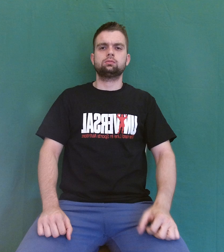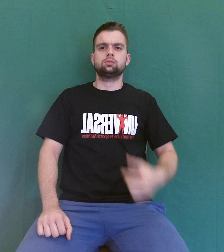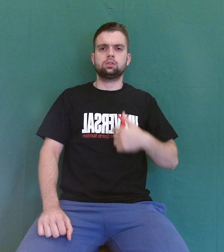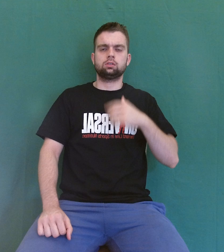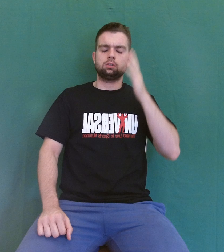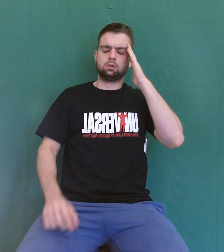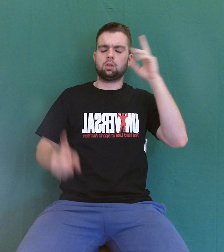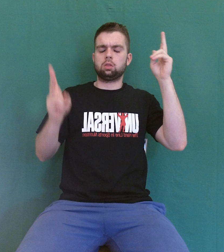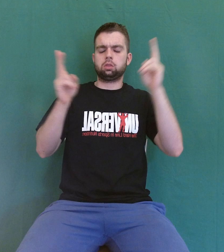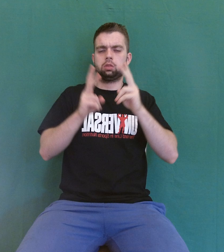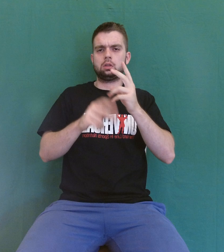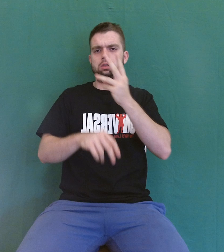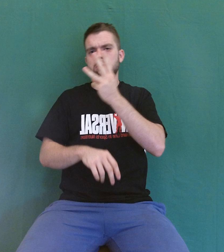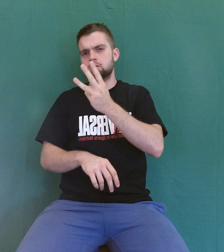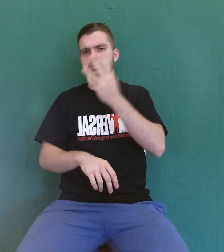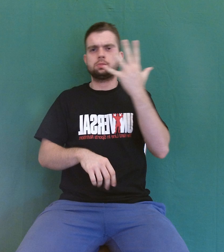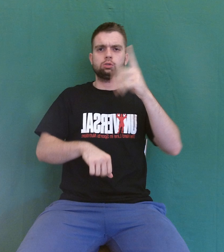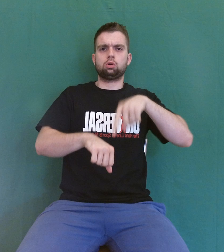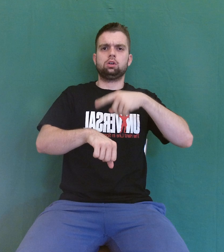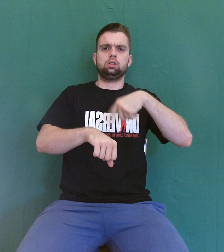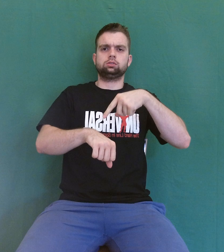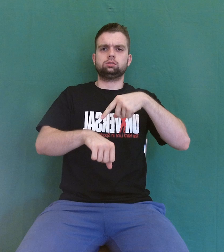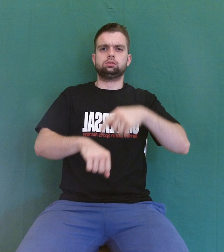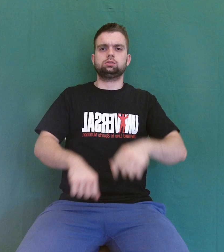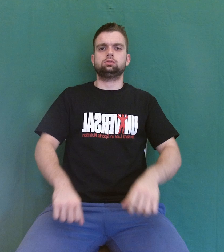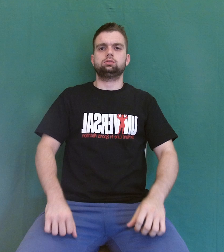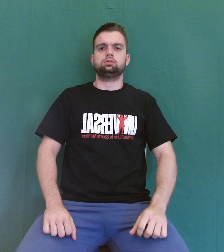ΕΓΩ ΚΟΙΜΑΜΑΙ ΜΕΙΩΣΗ 3-5 ΩΡΕΣ